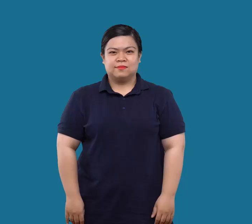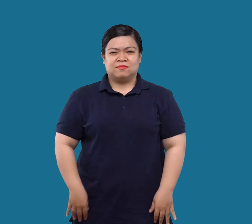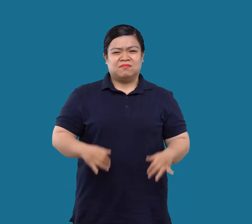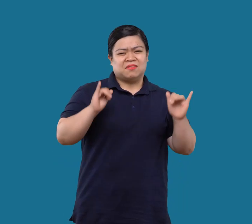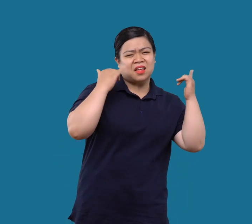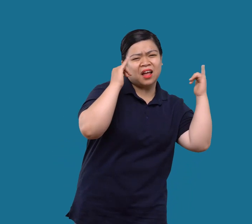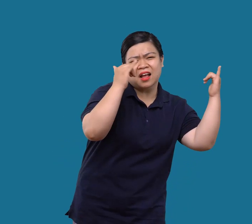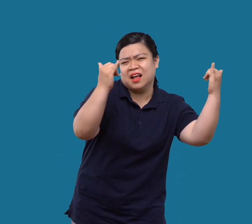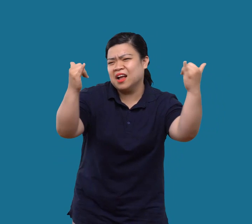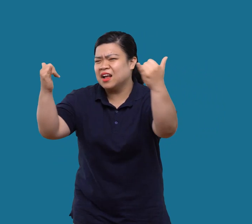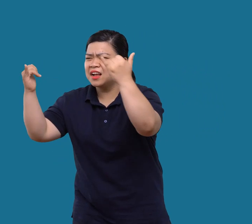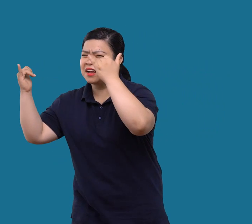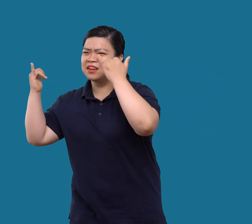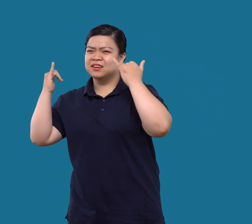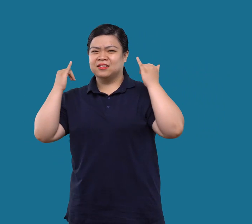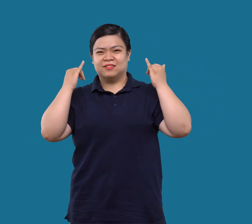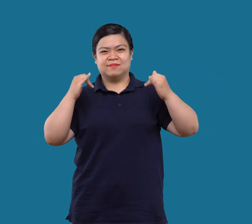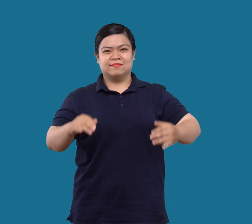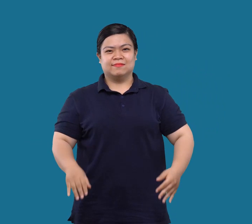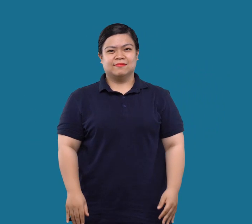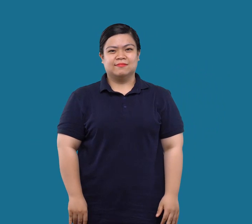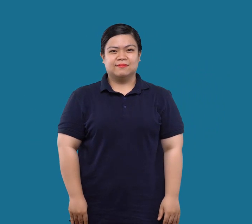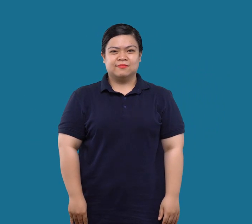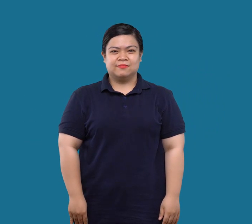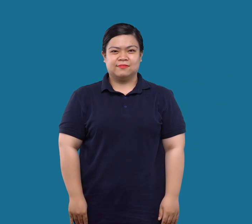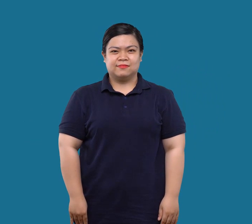rong chơi